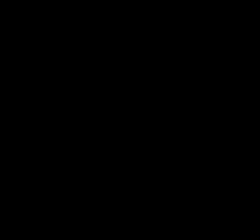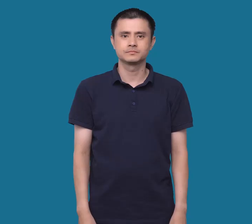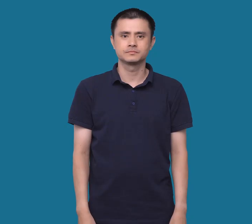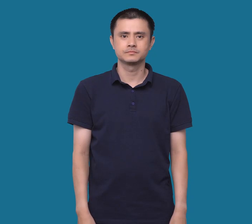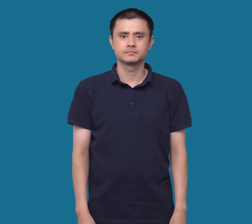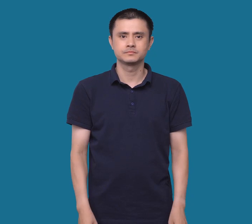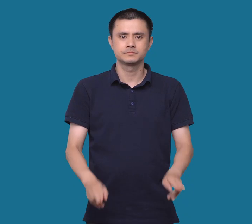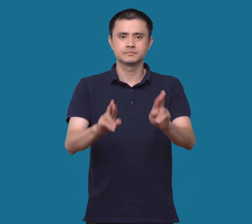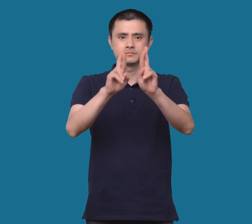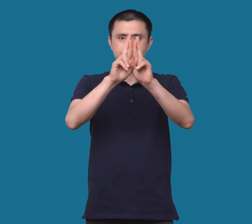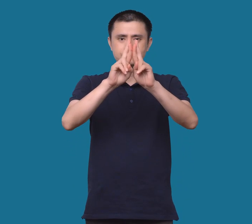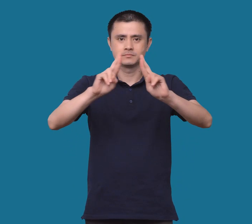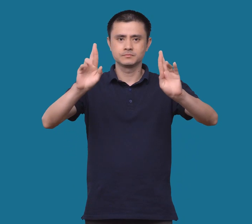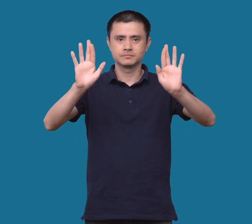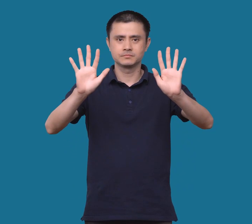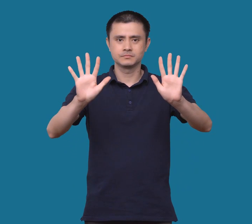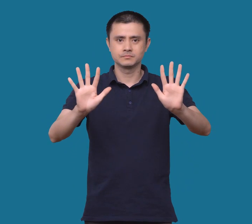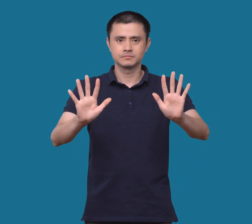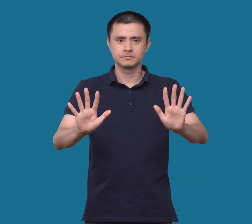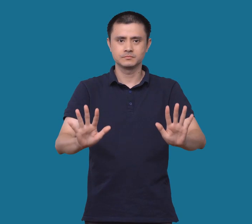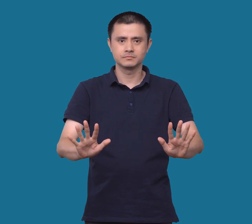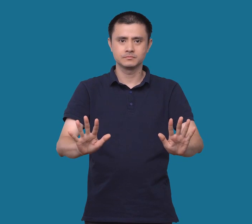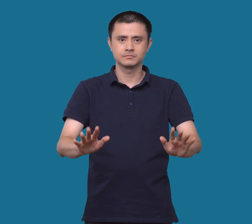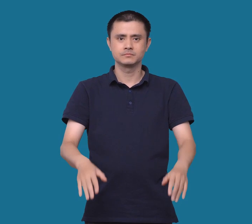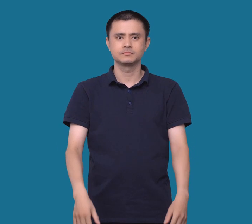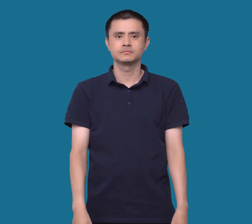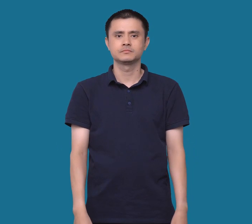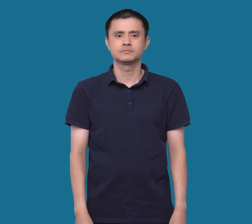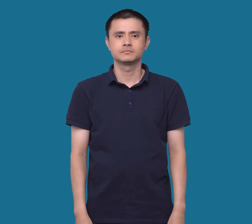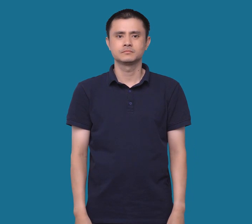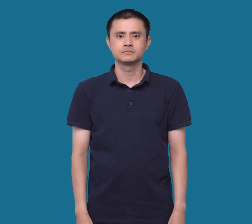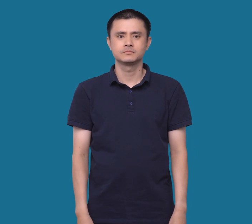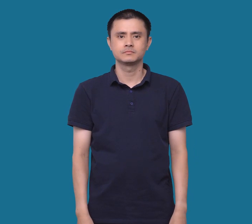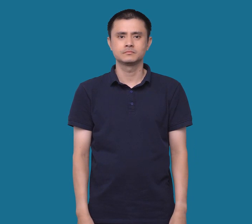buông màn